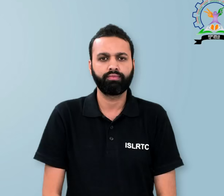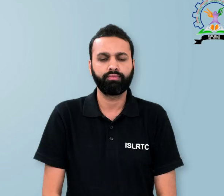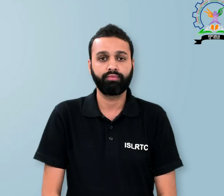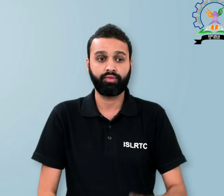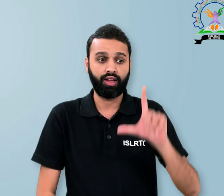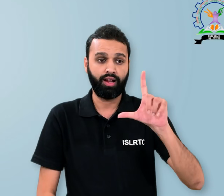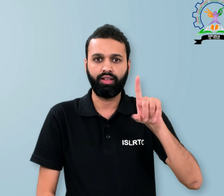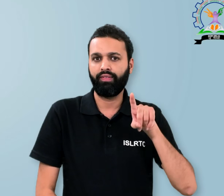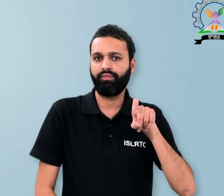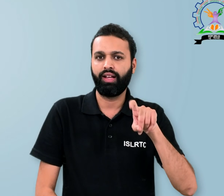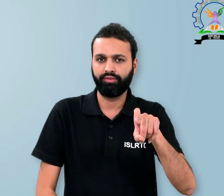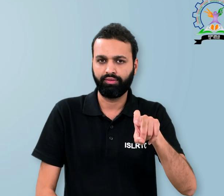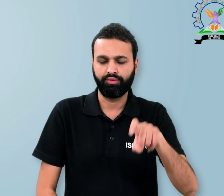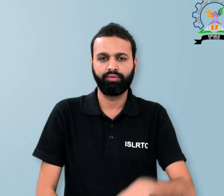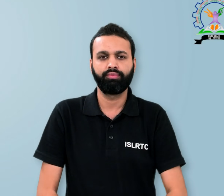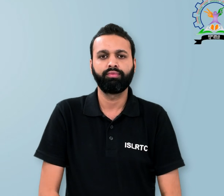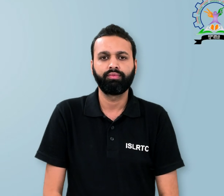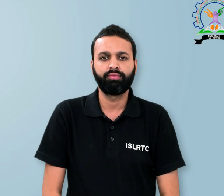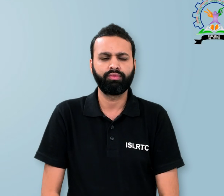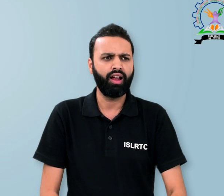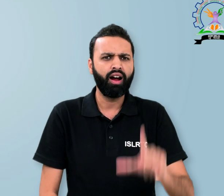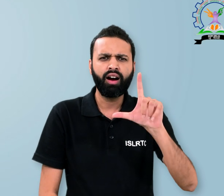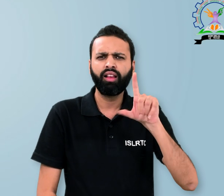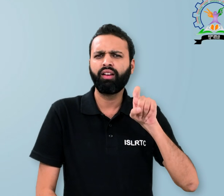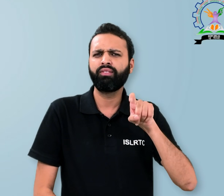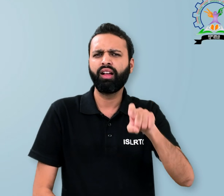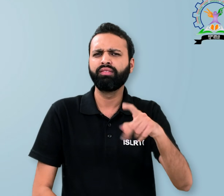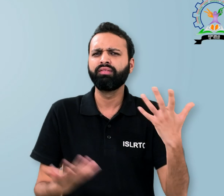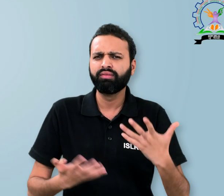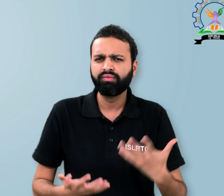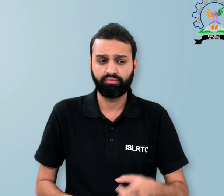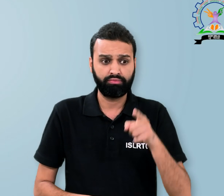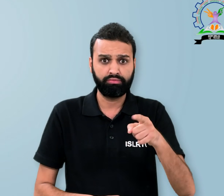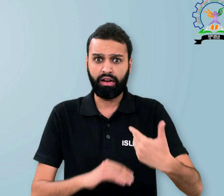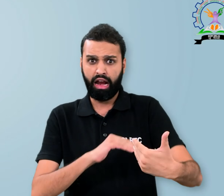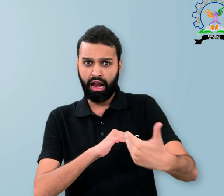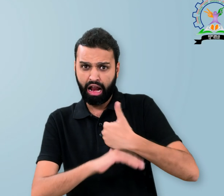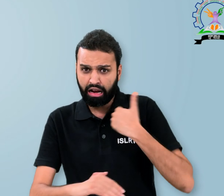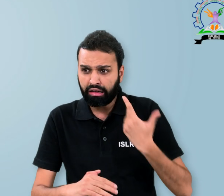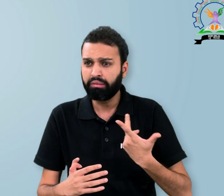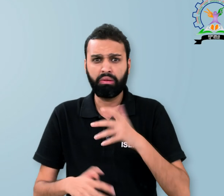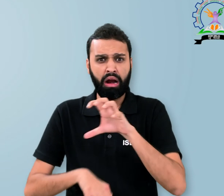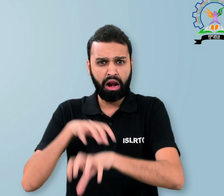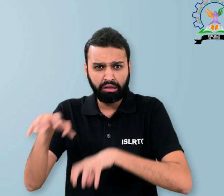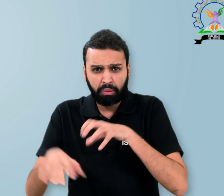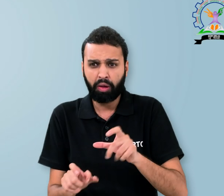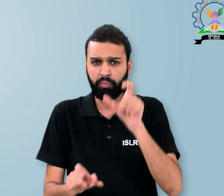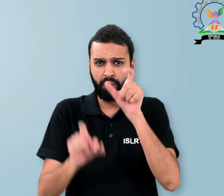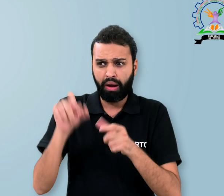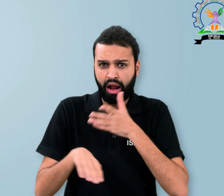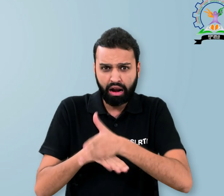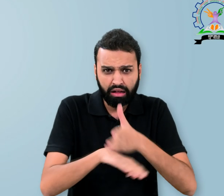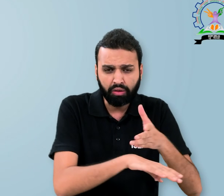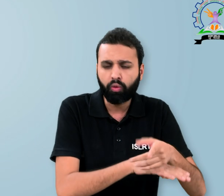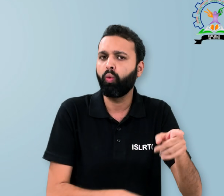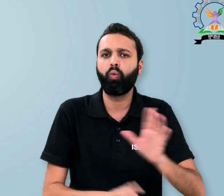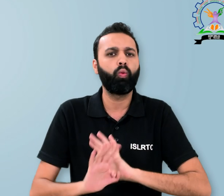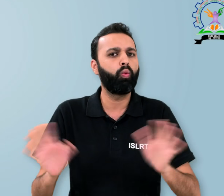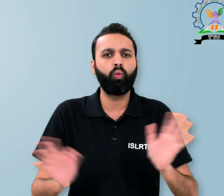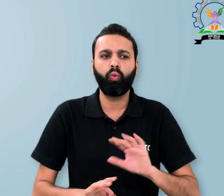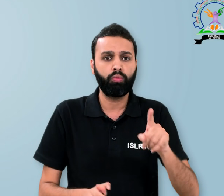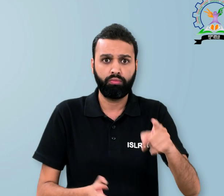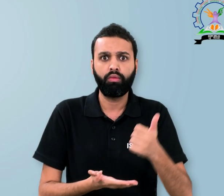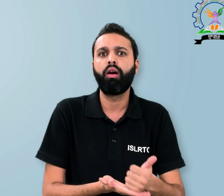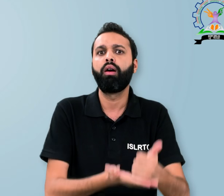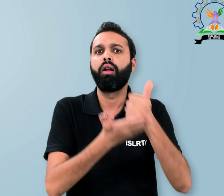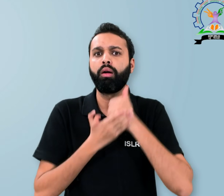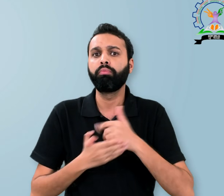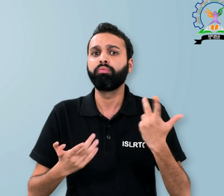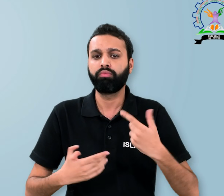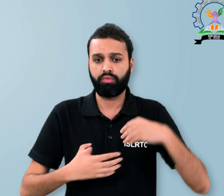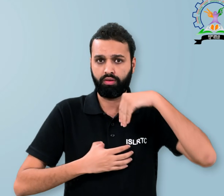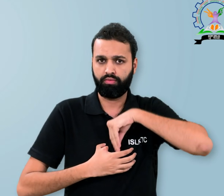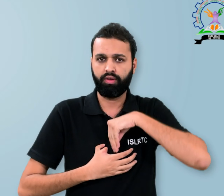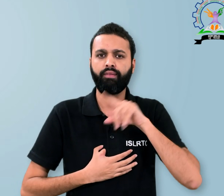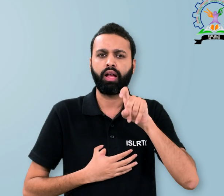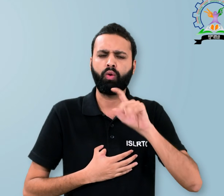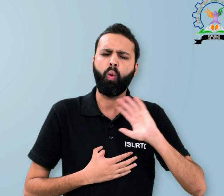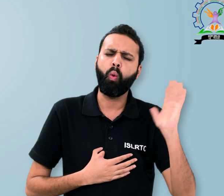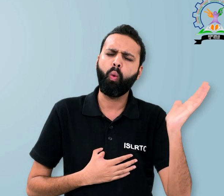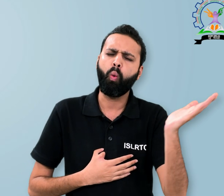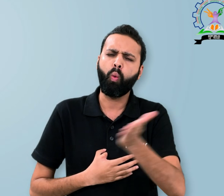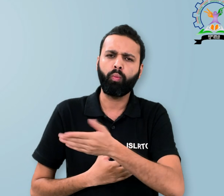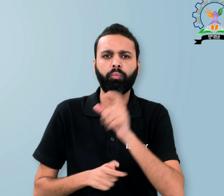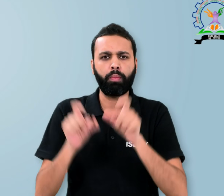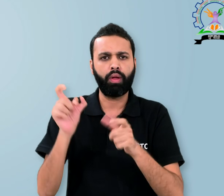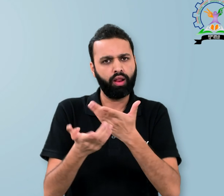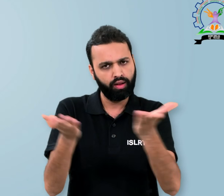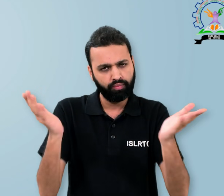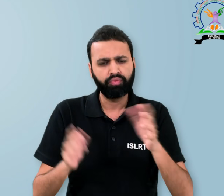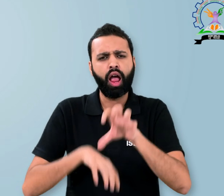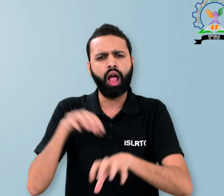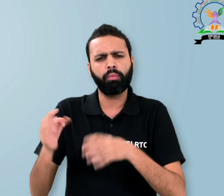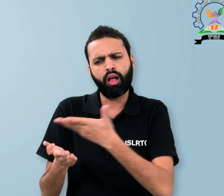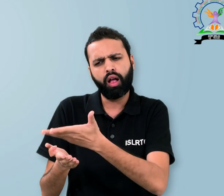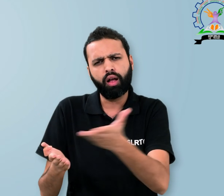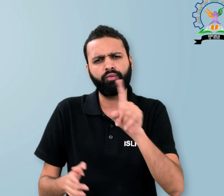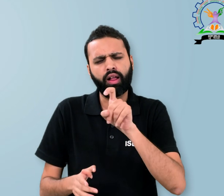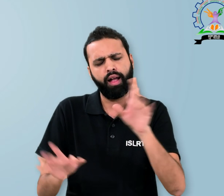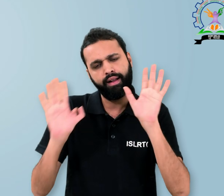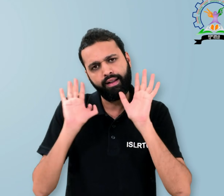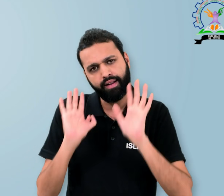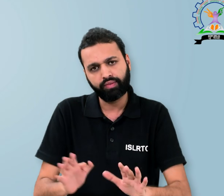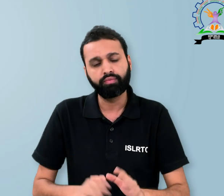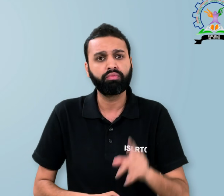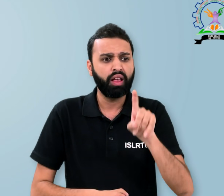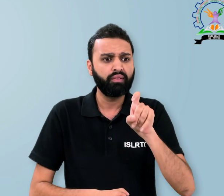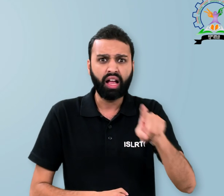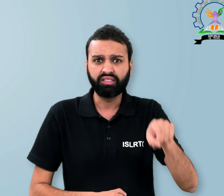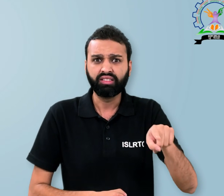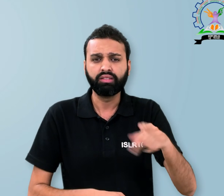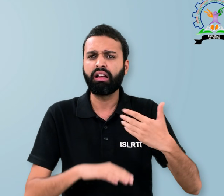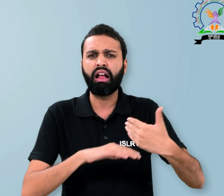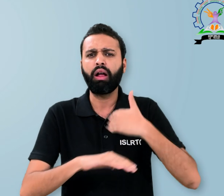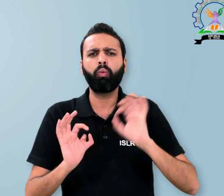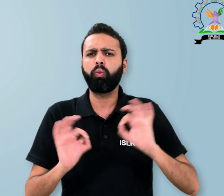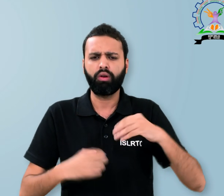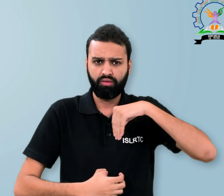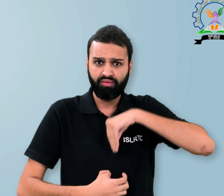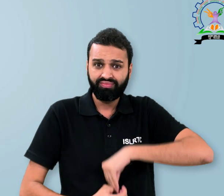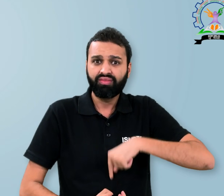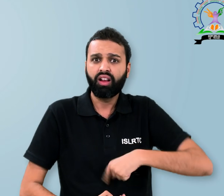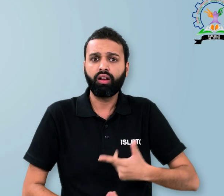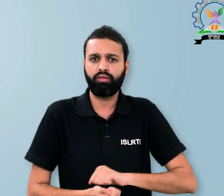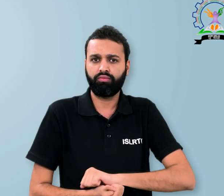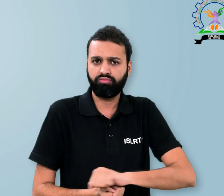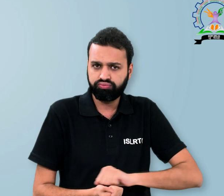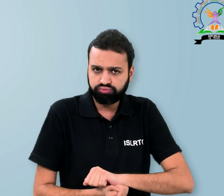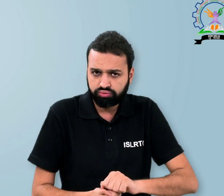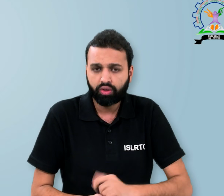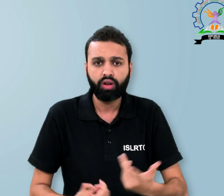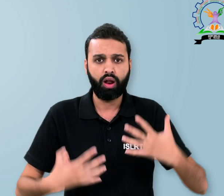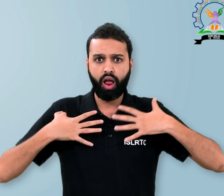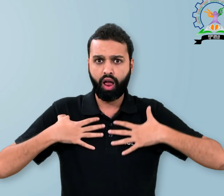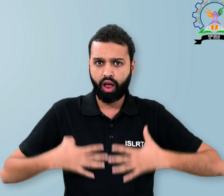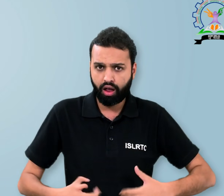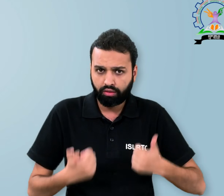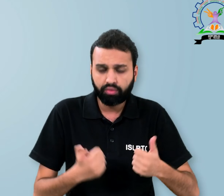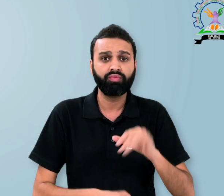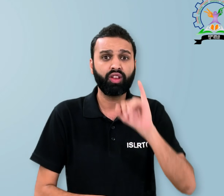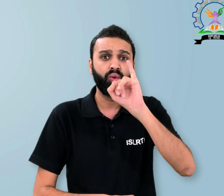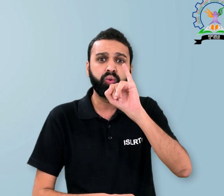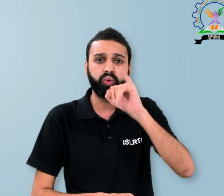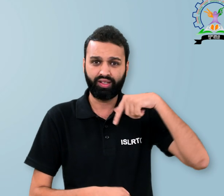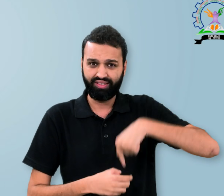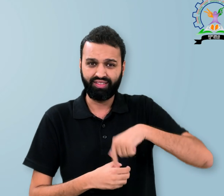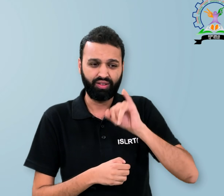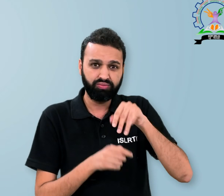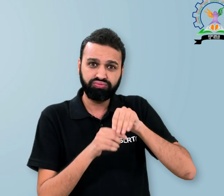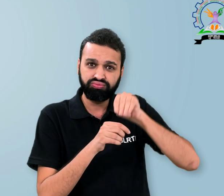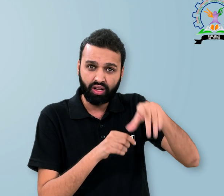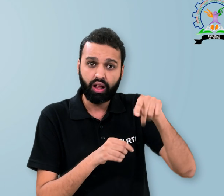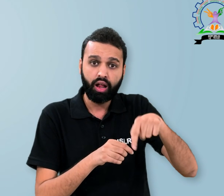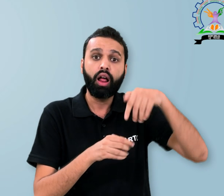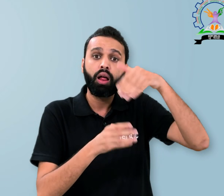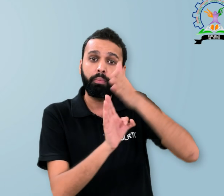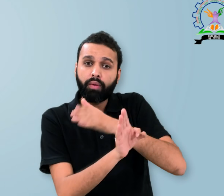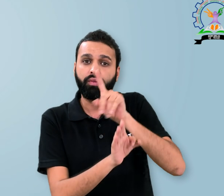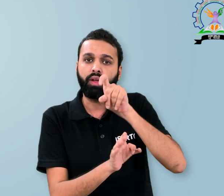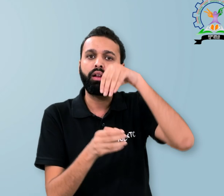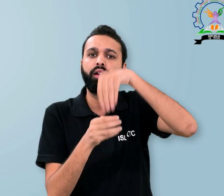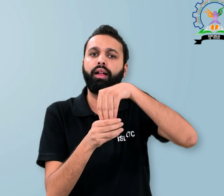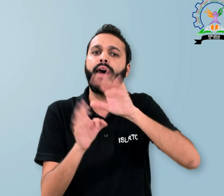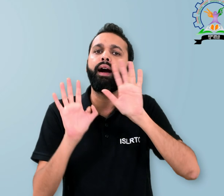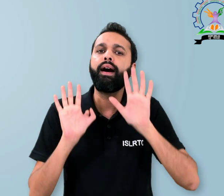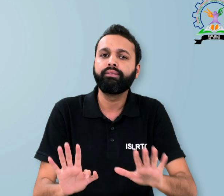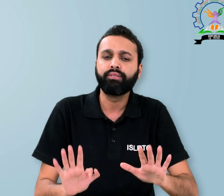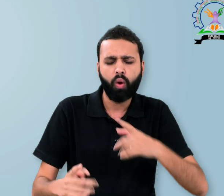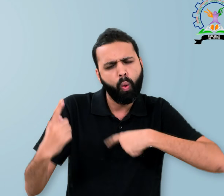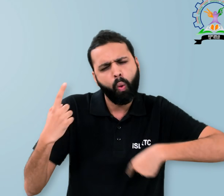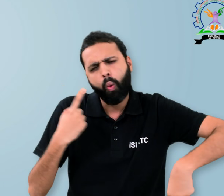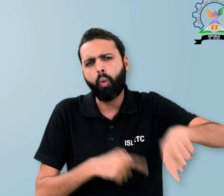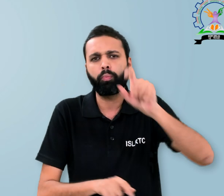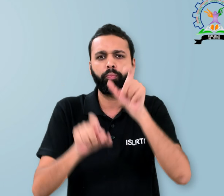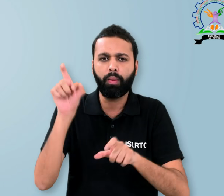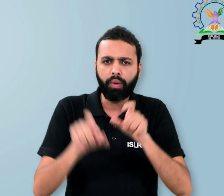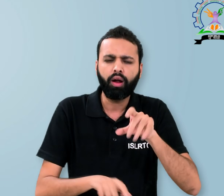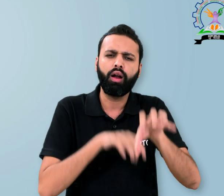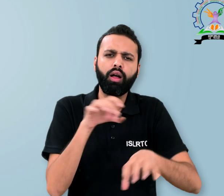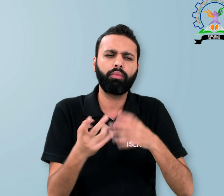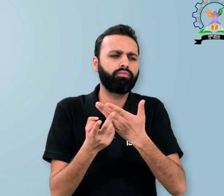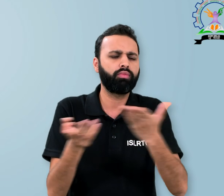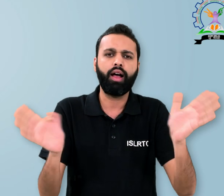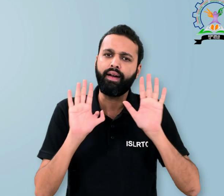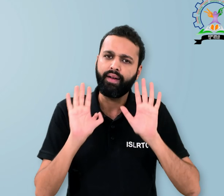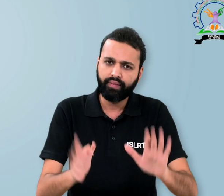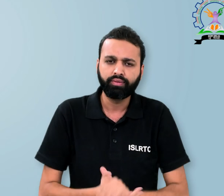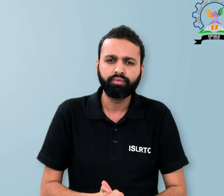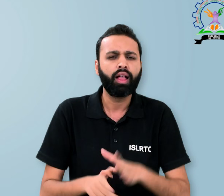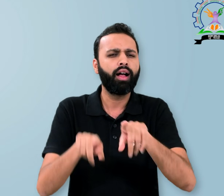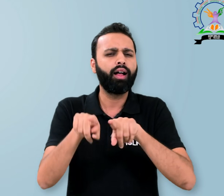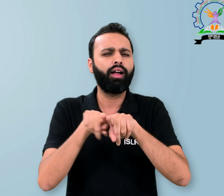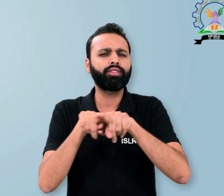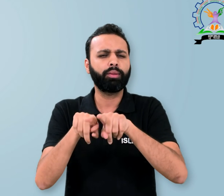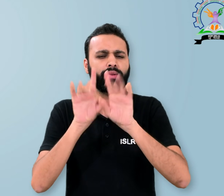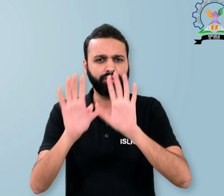Lactobacillus Lactobacillus is a type of bacteria. These are friendly bacteria that normally live in our digestive, urinary and genital systems without causing disease.